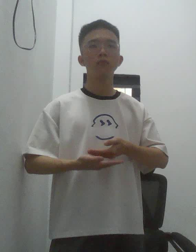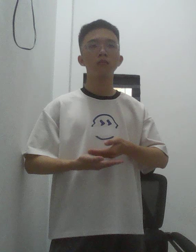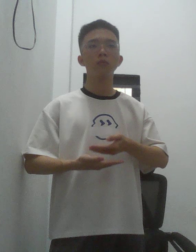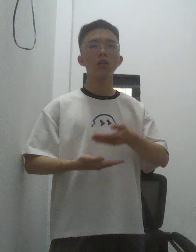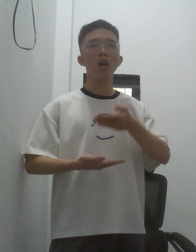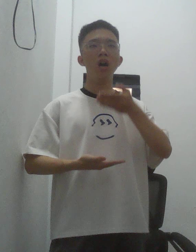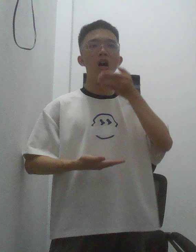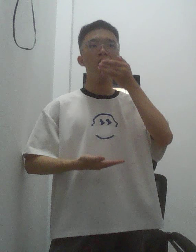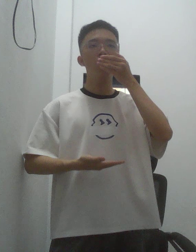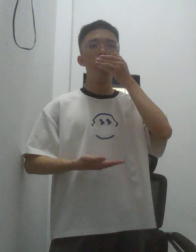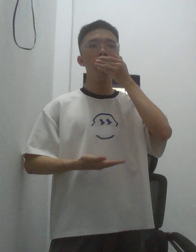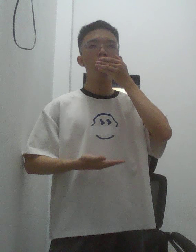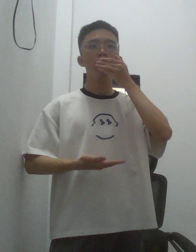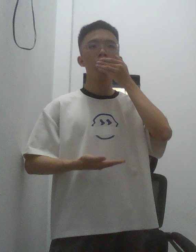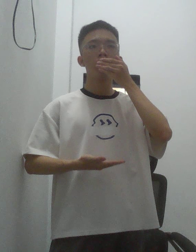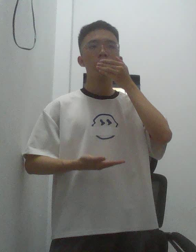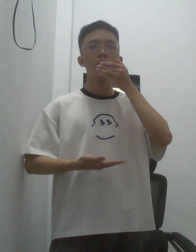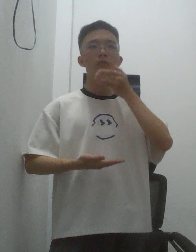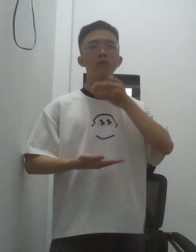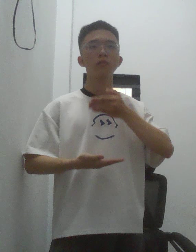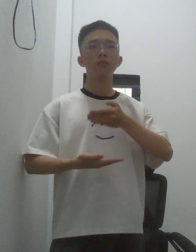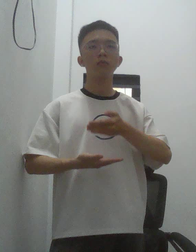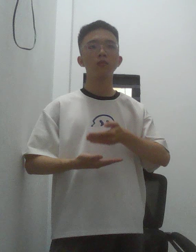sup